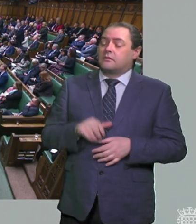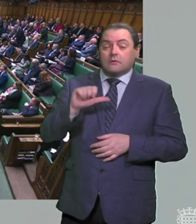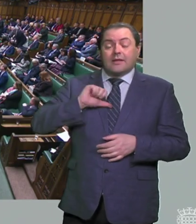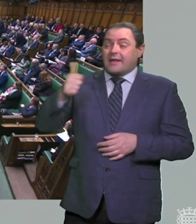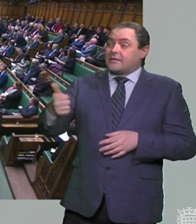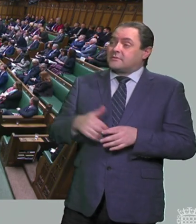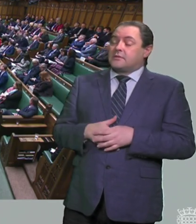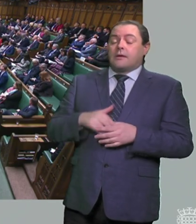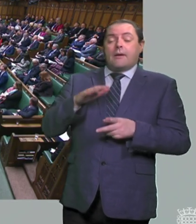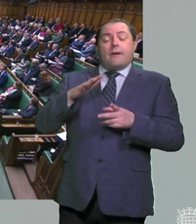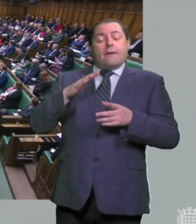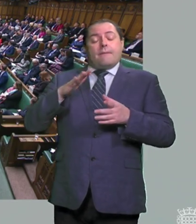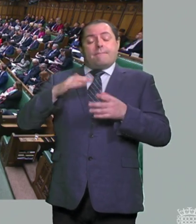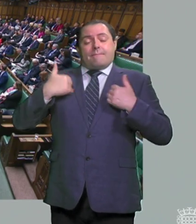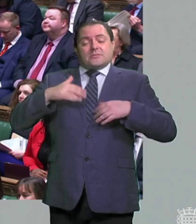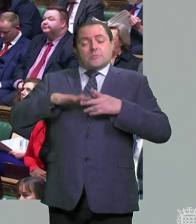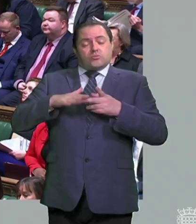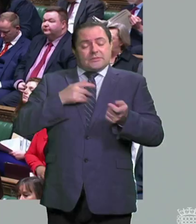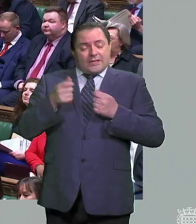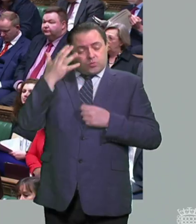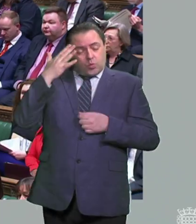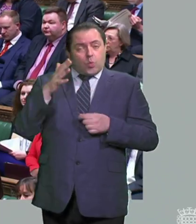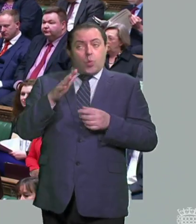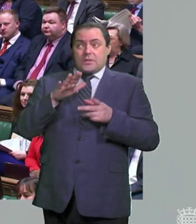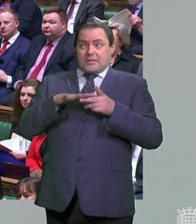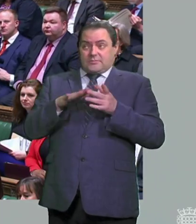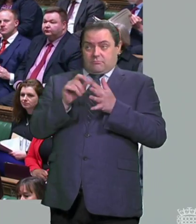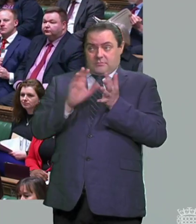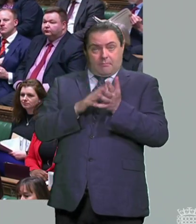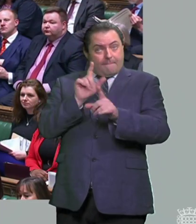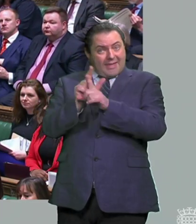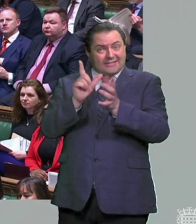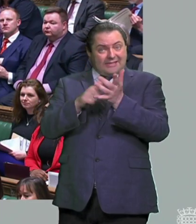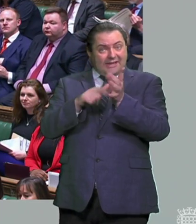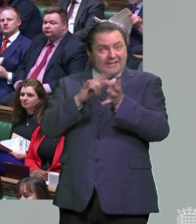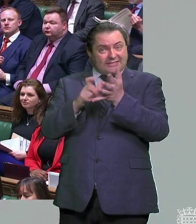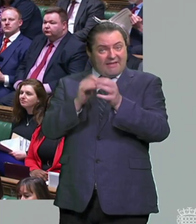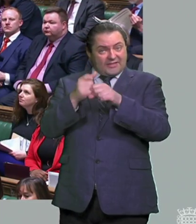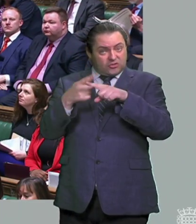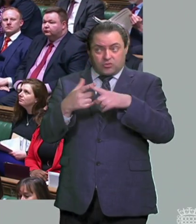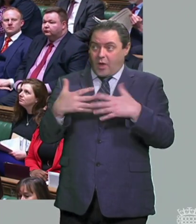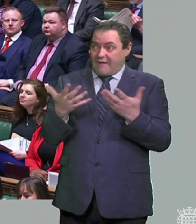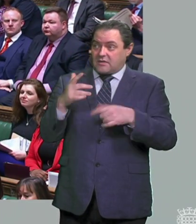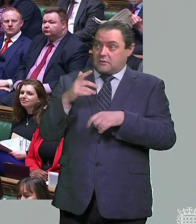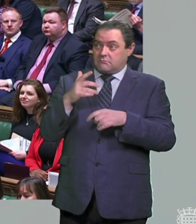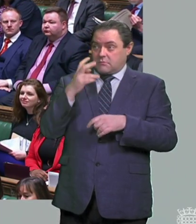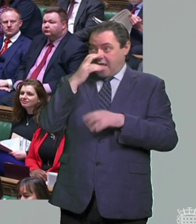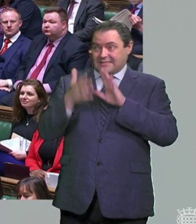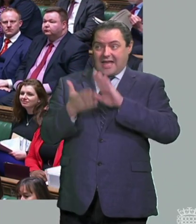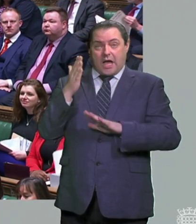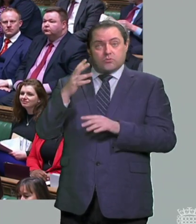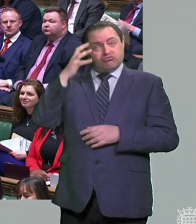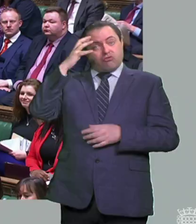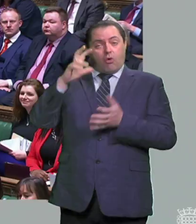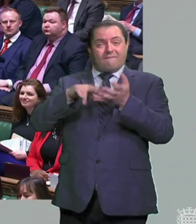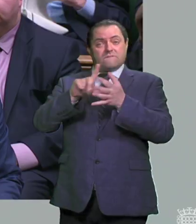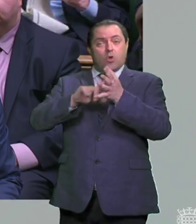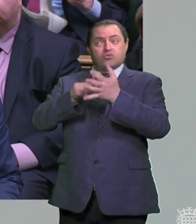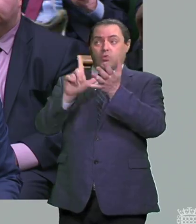I do not know whether the Deputy Prime Minister ever met Lily Savage or whether he has ever spent a night out at the Royal Vauxhall Tavern.